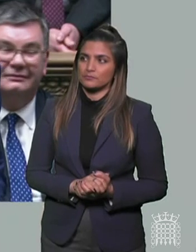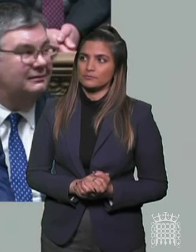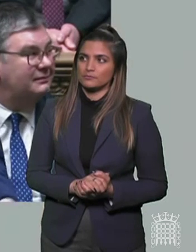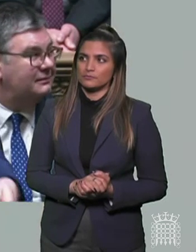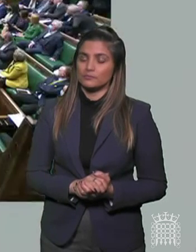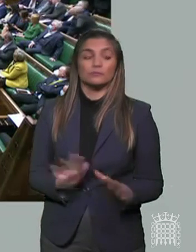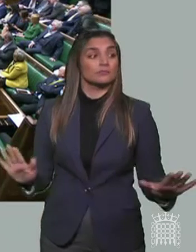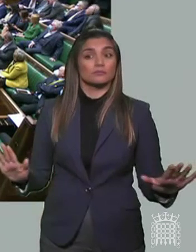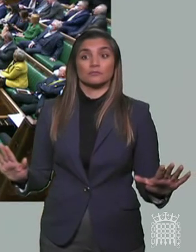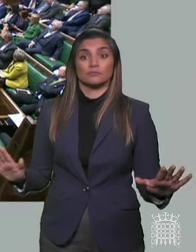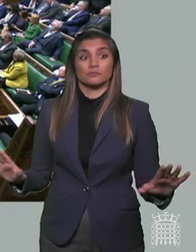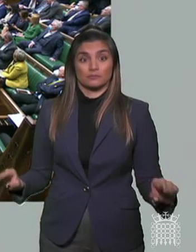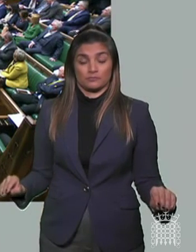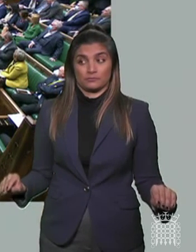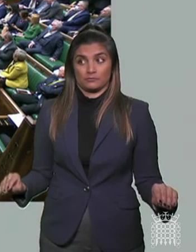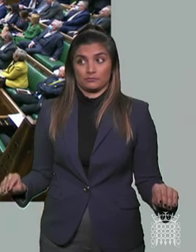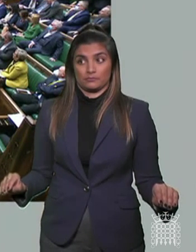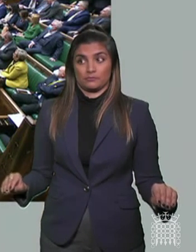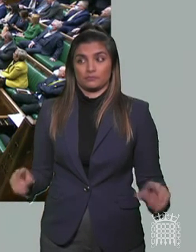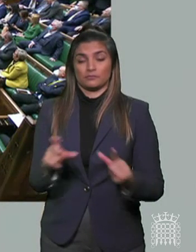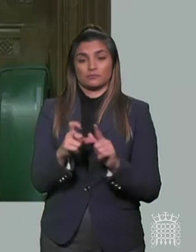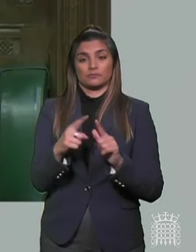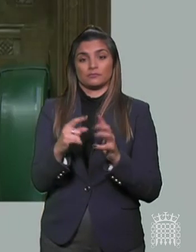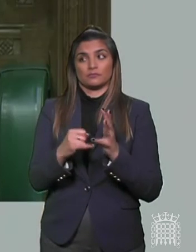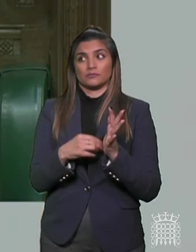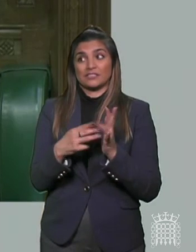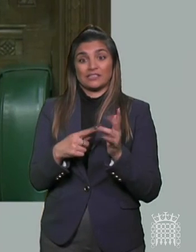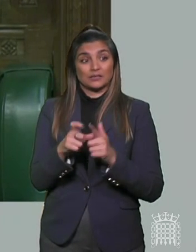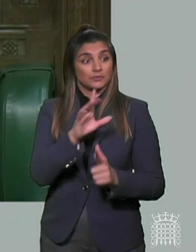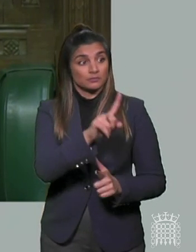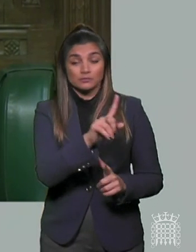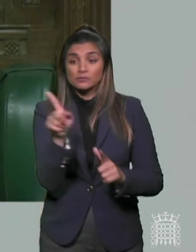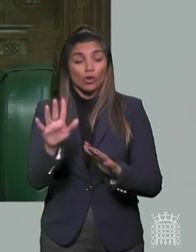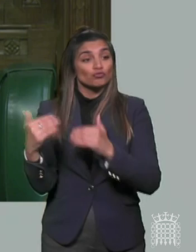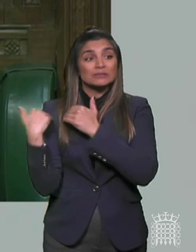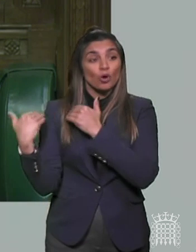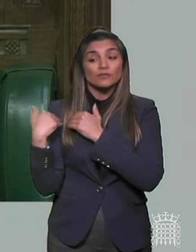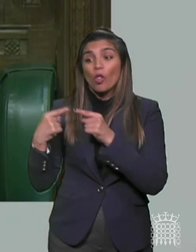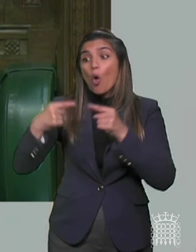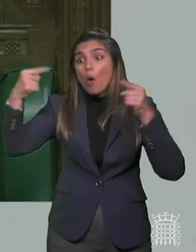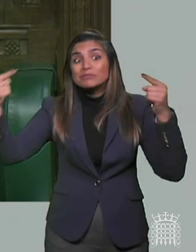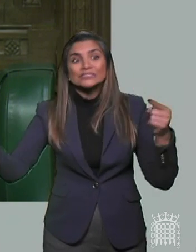Order. Sir Desmond, the Deputy Prime Minister is not responsible for the Opposition’s policies.